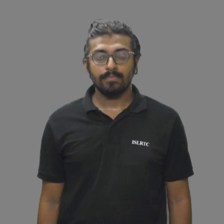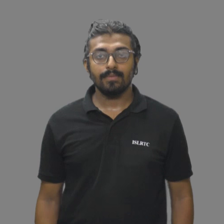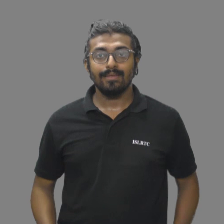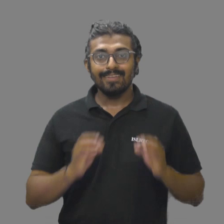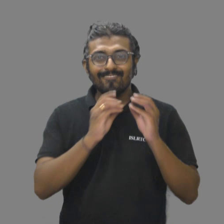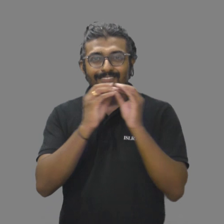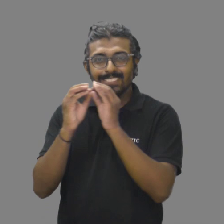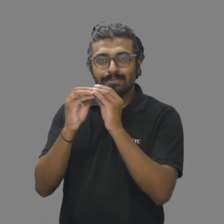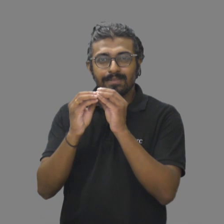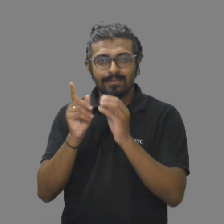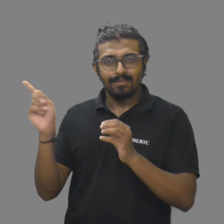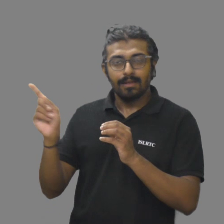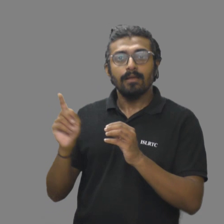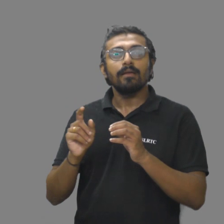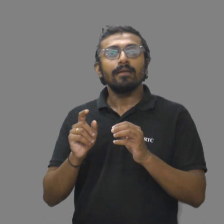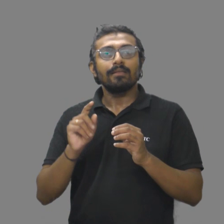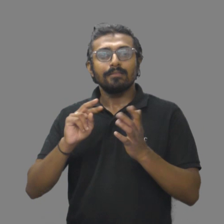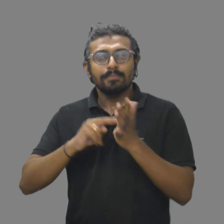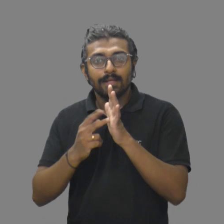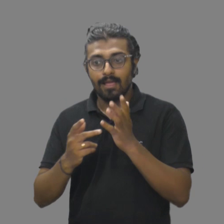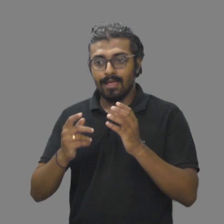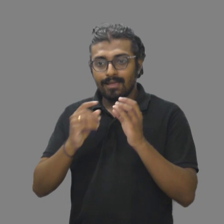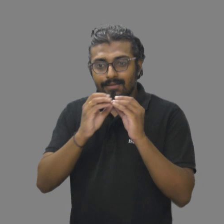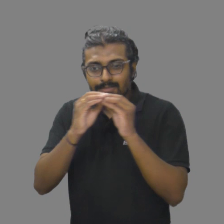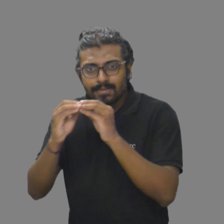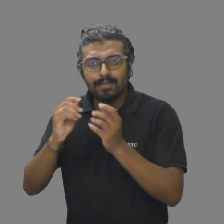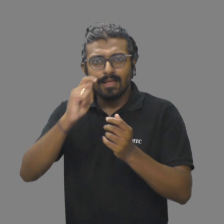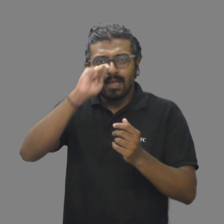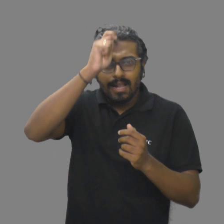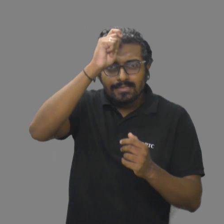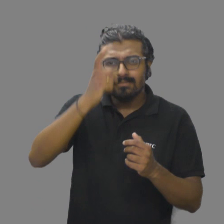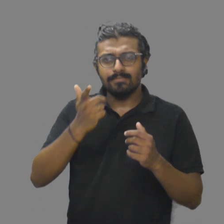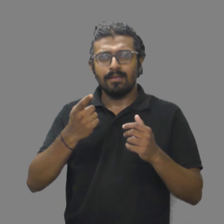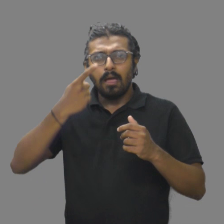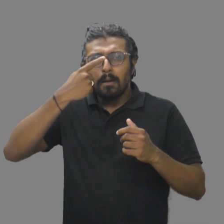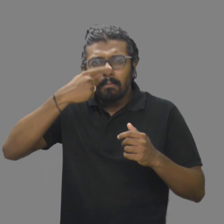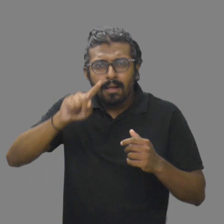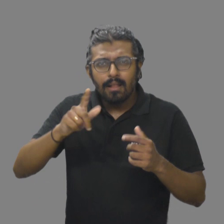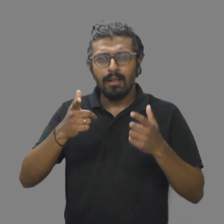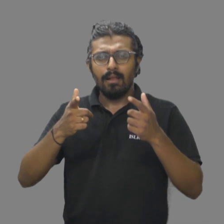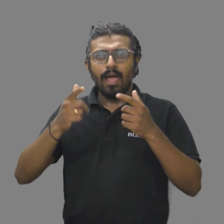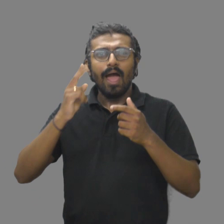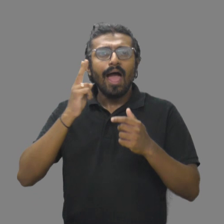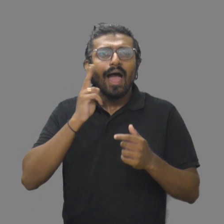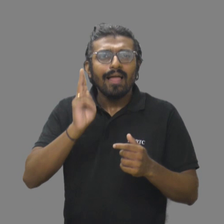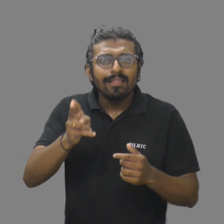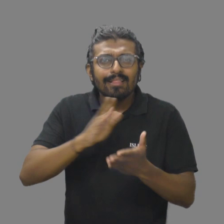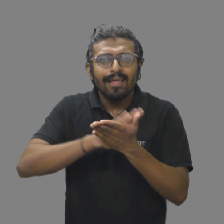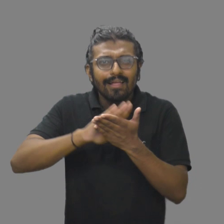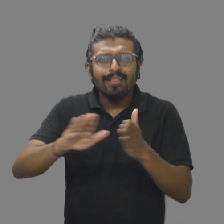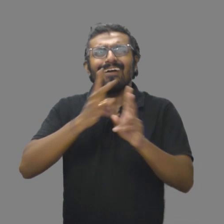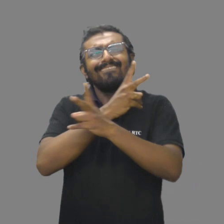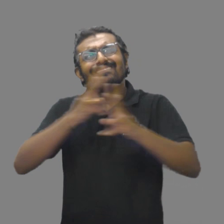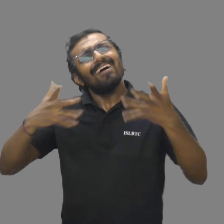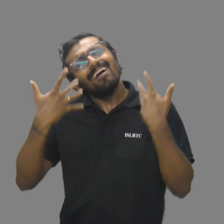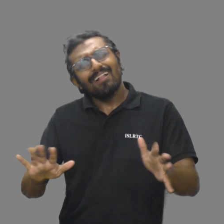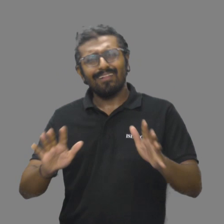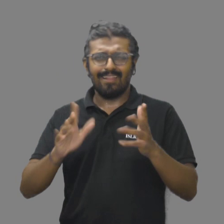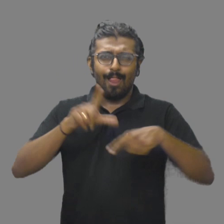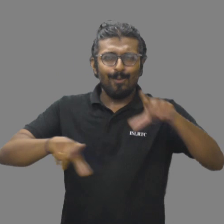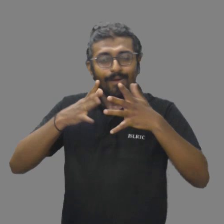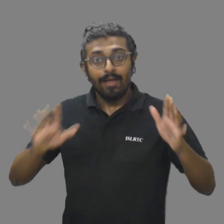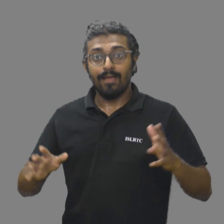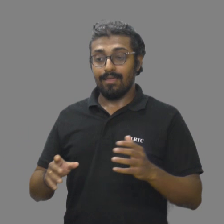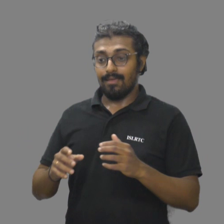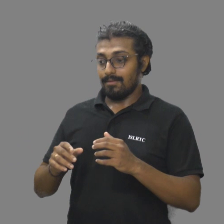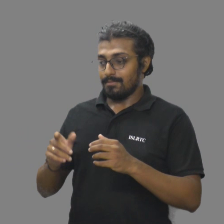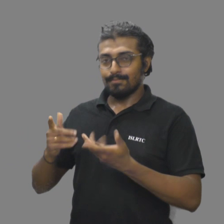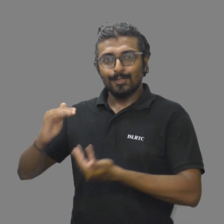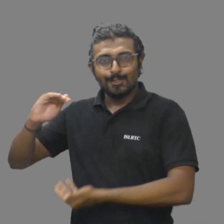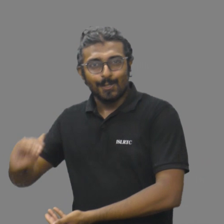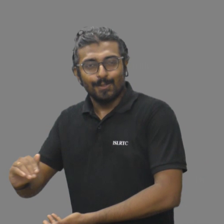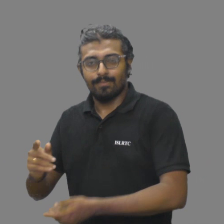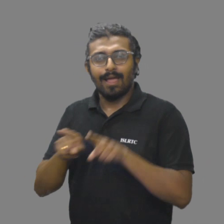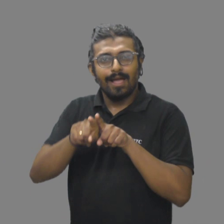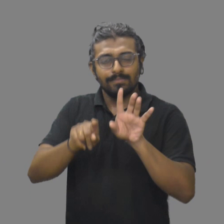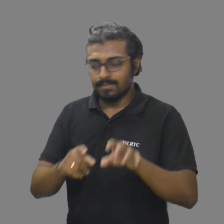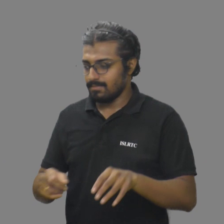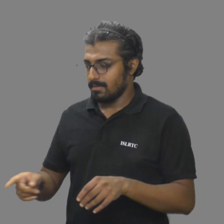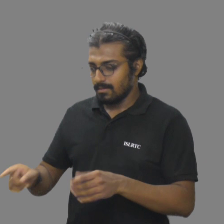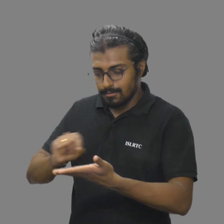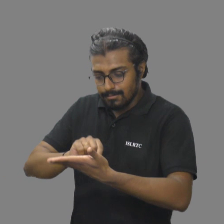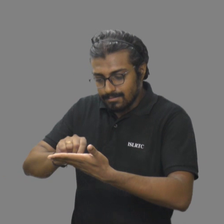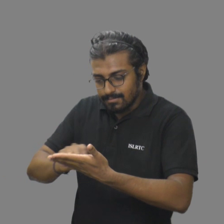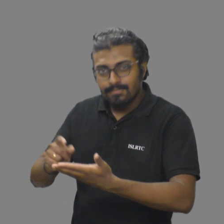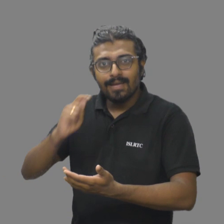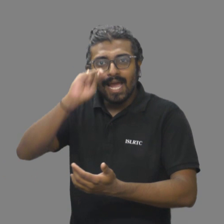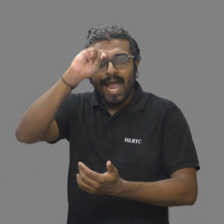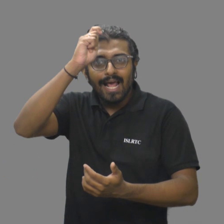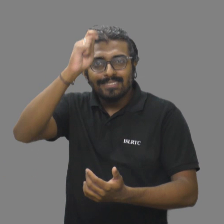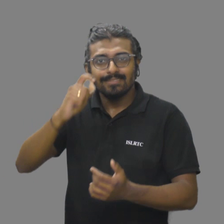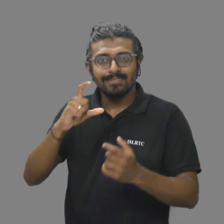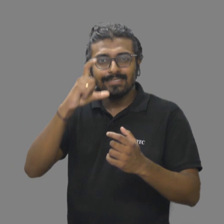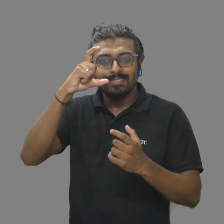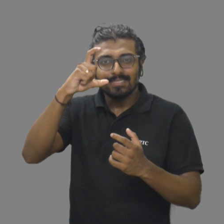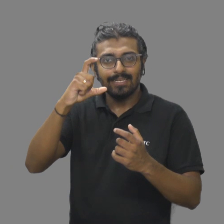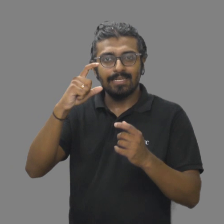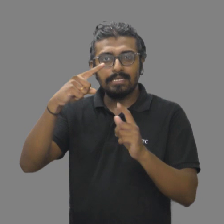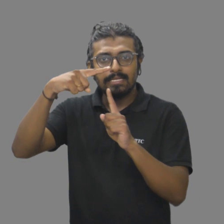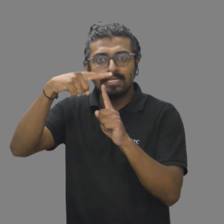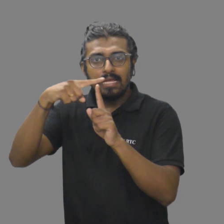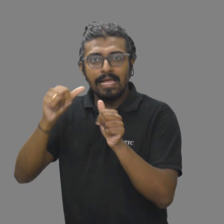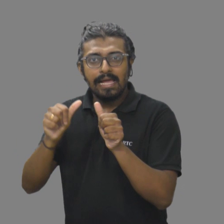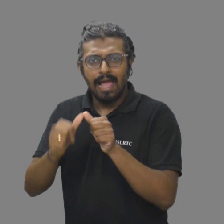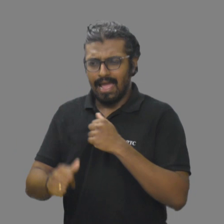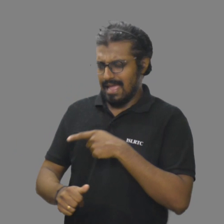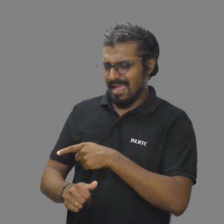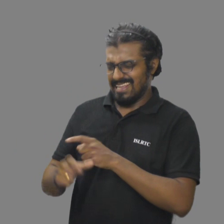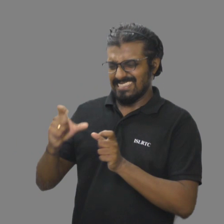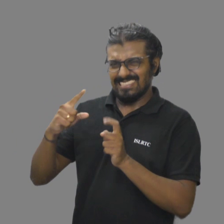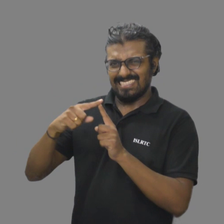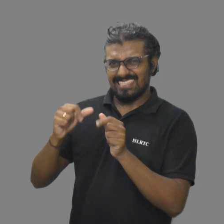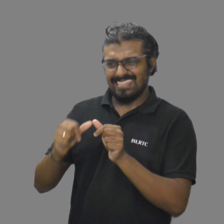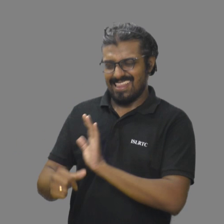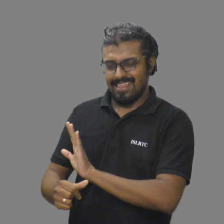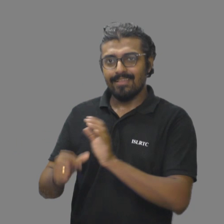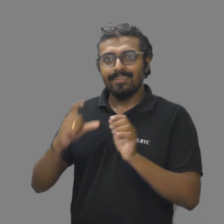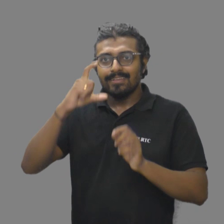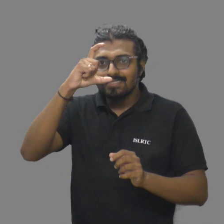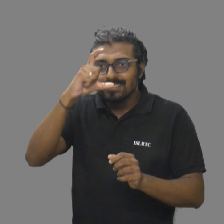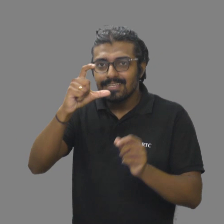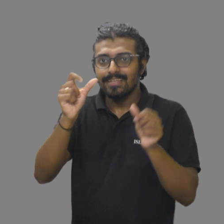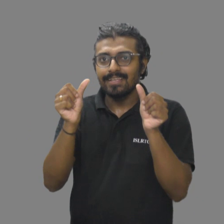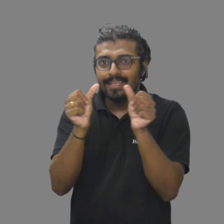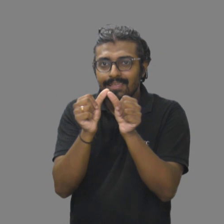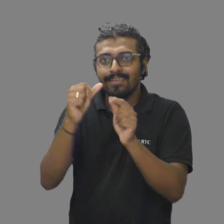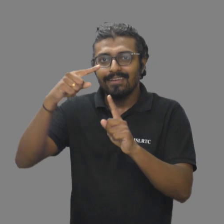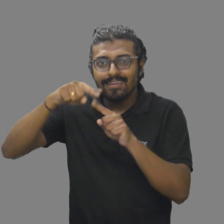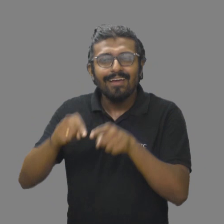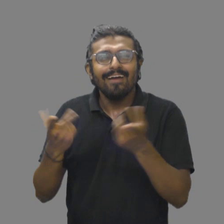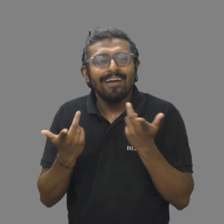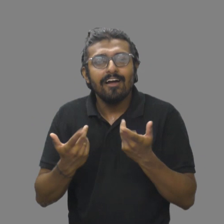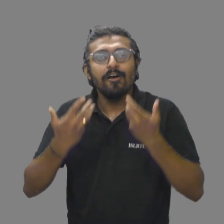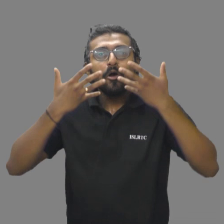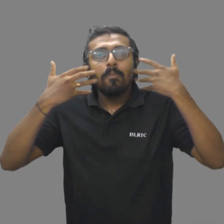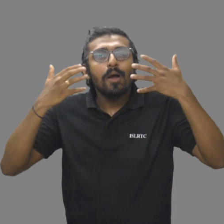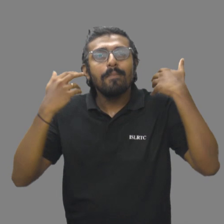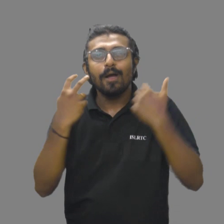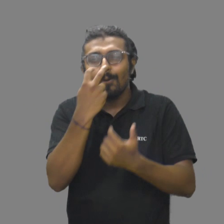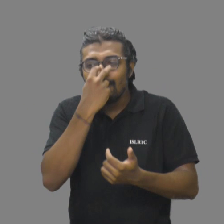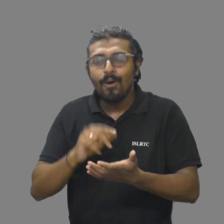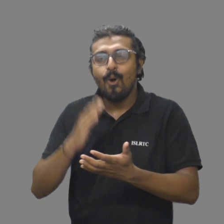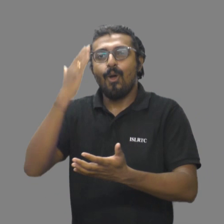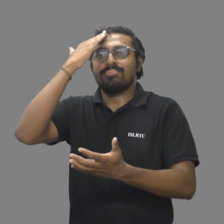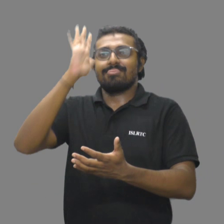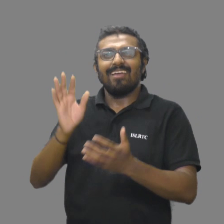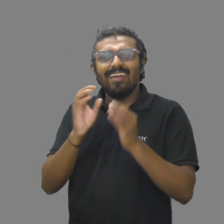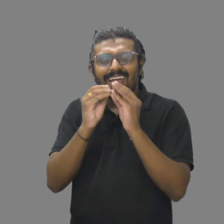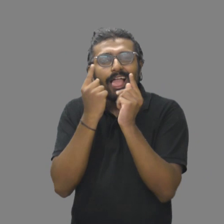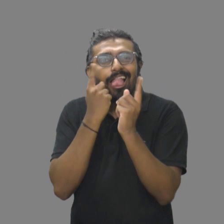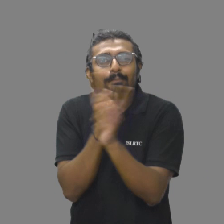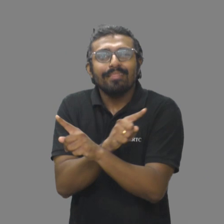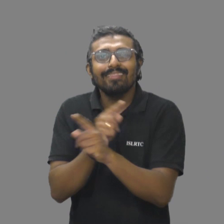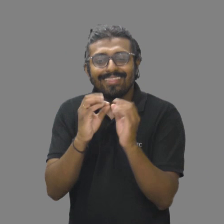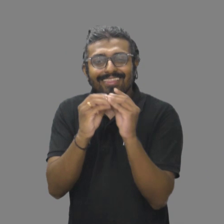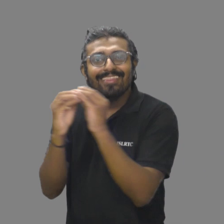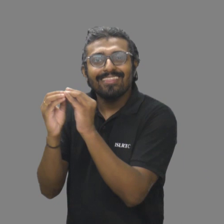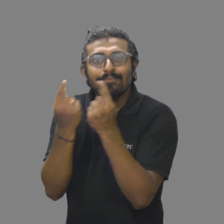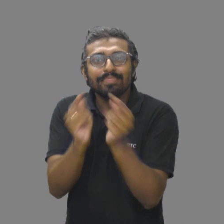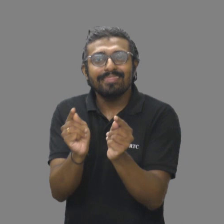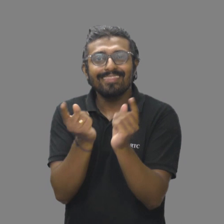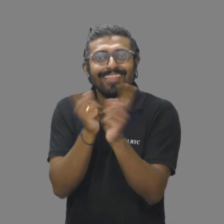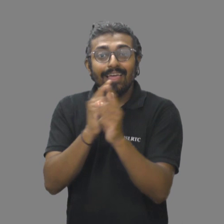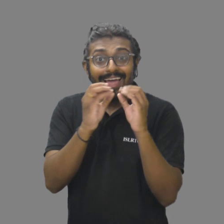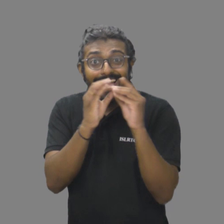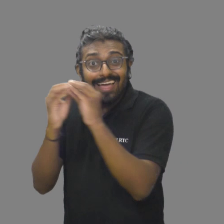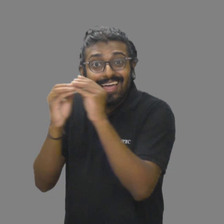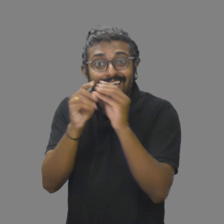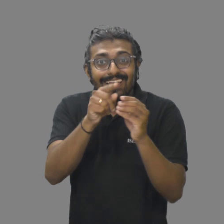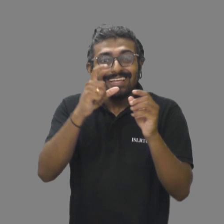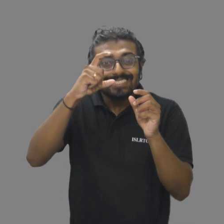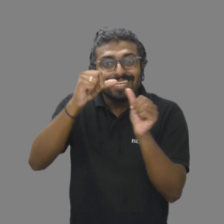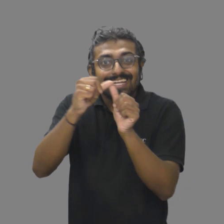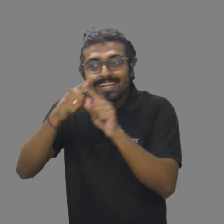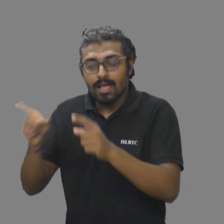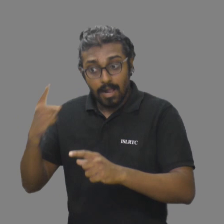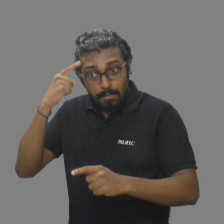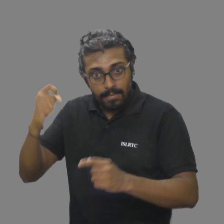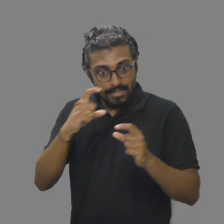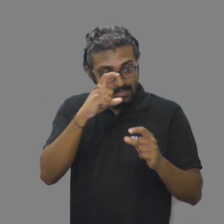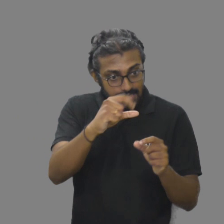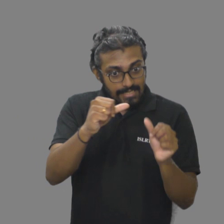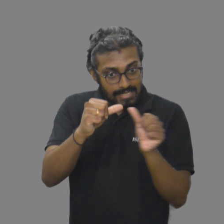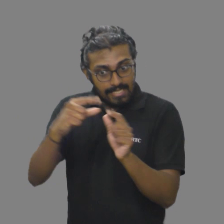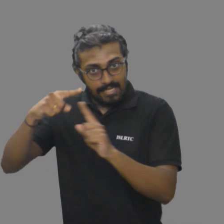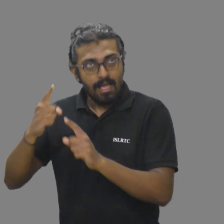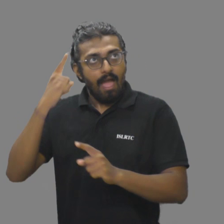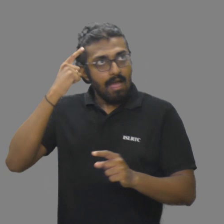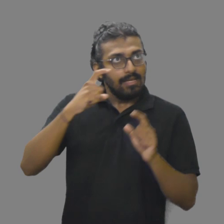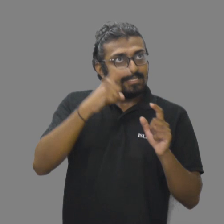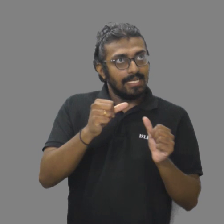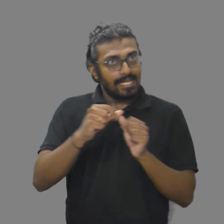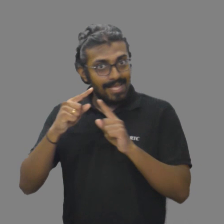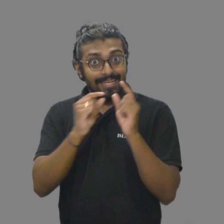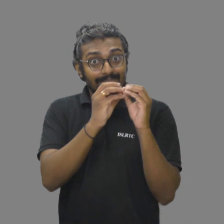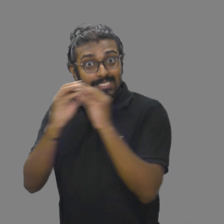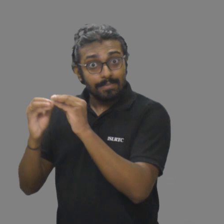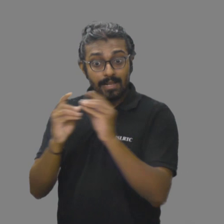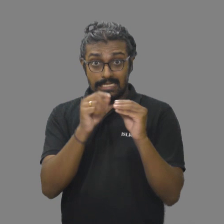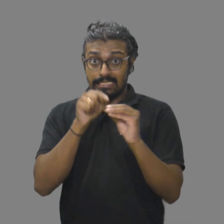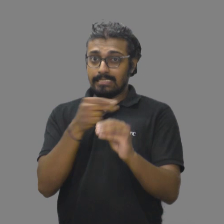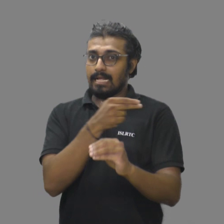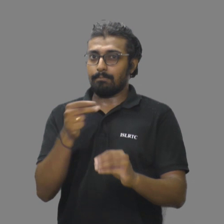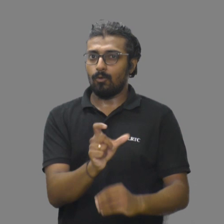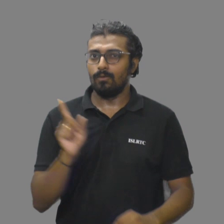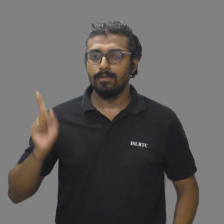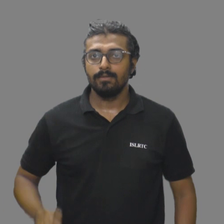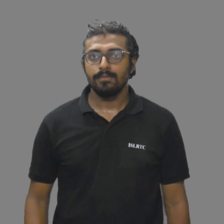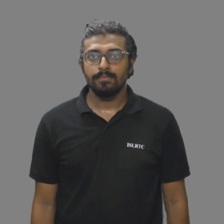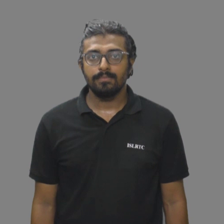Spell